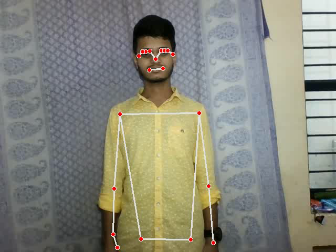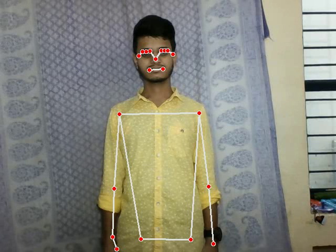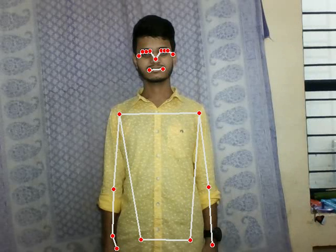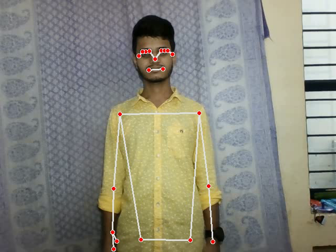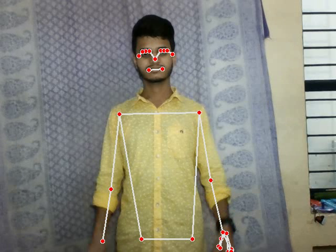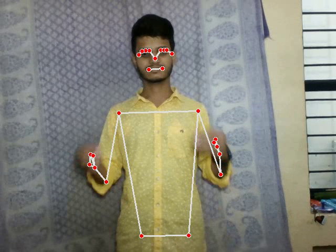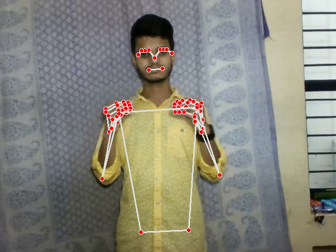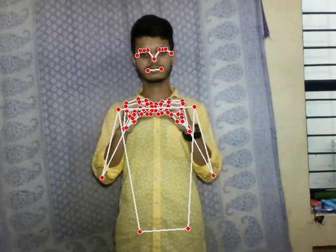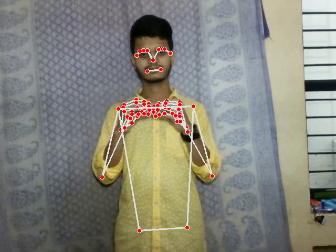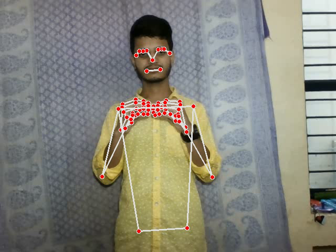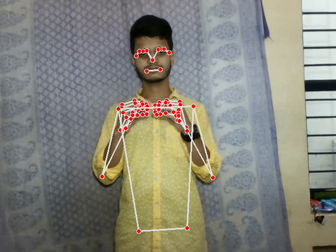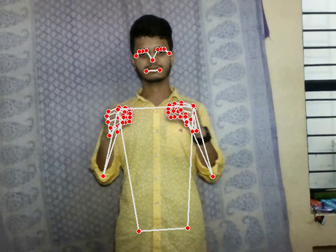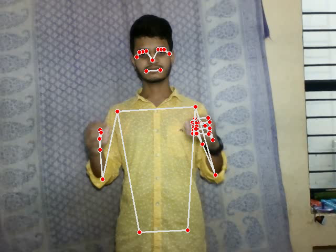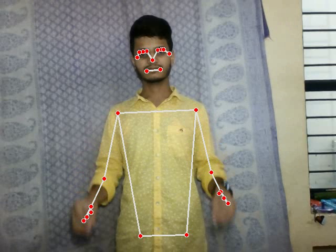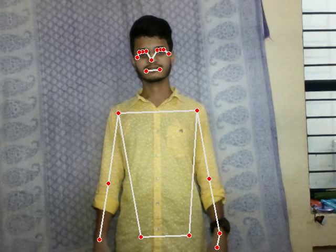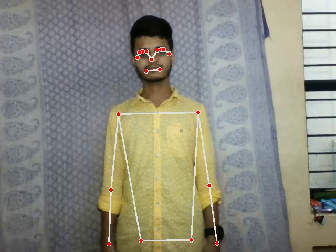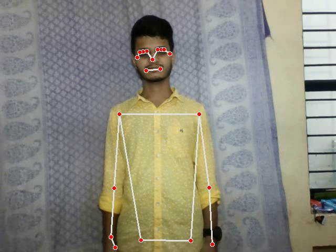more